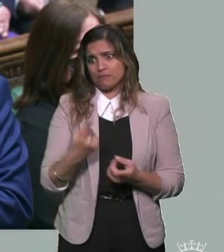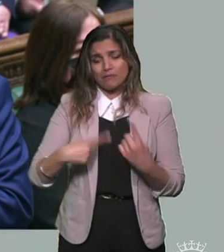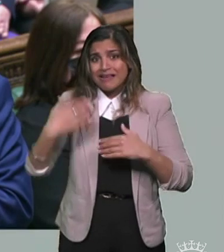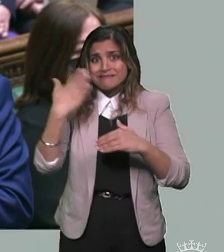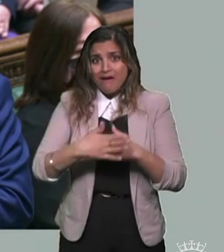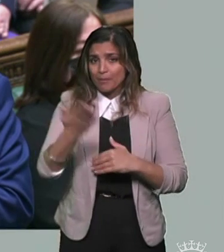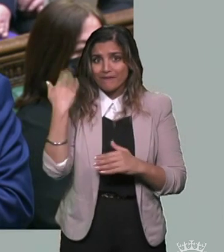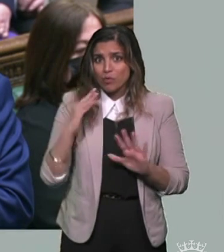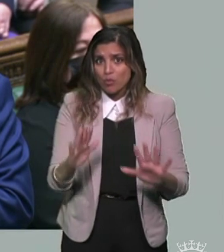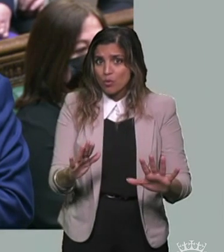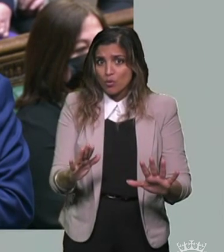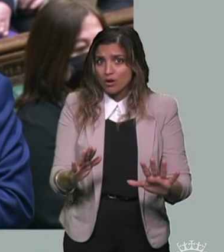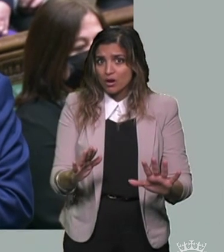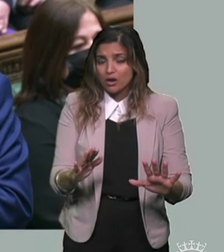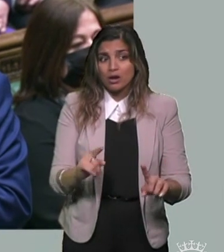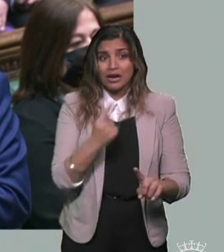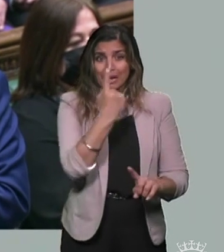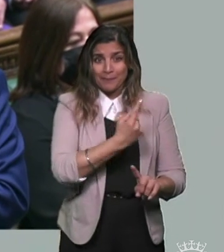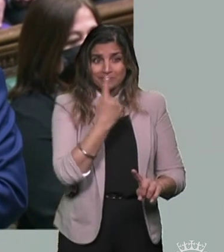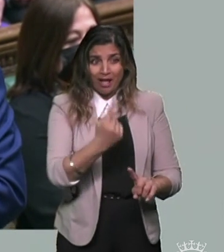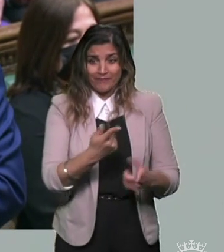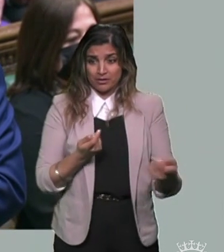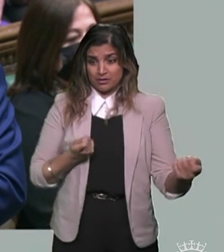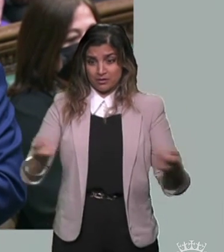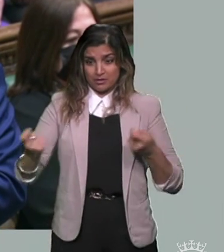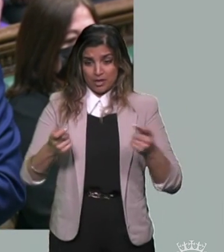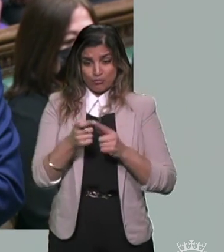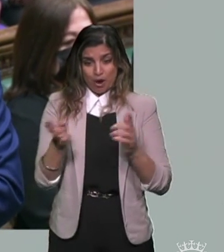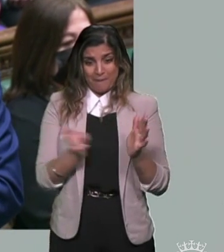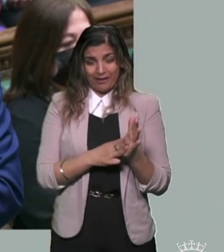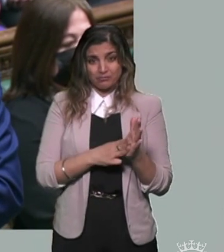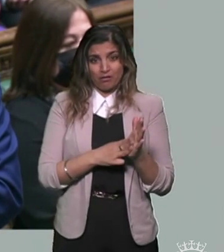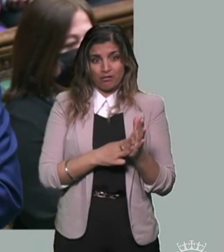This is a man who demeans the office of Prime Minister.